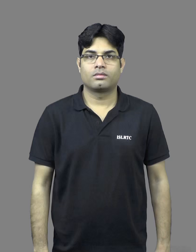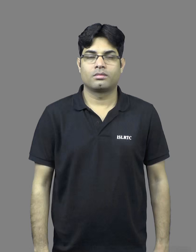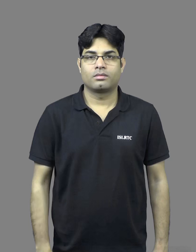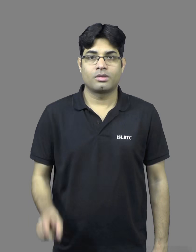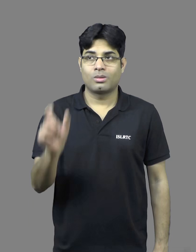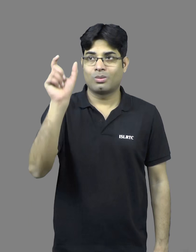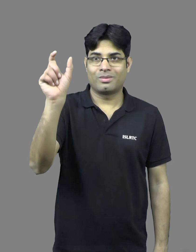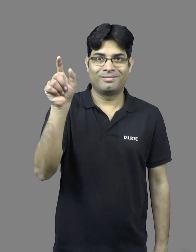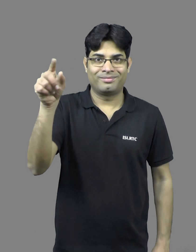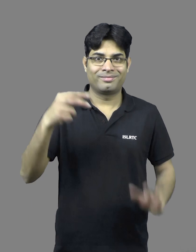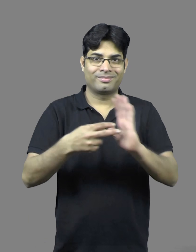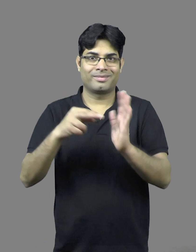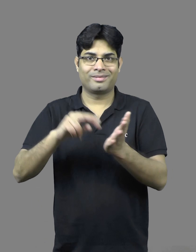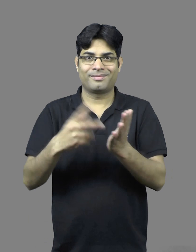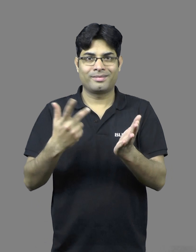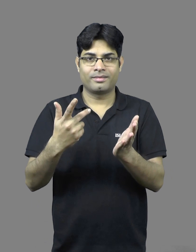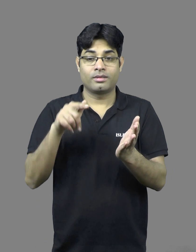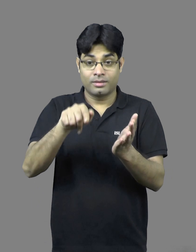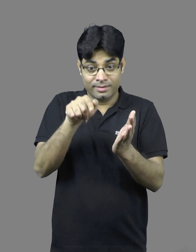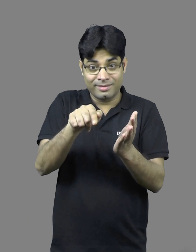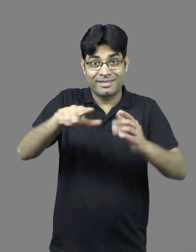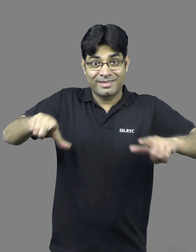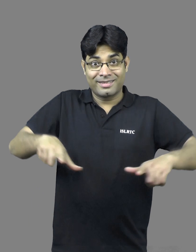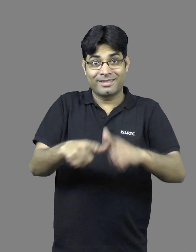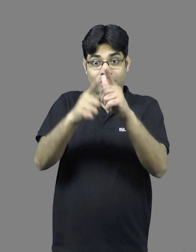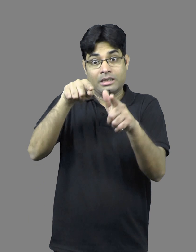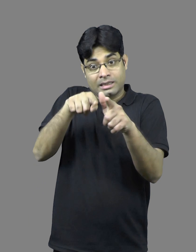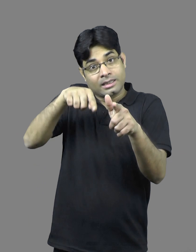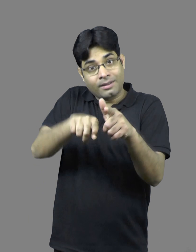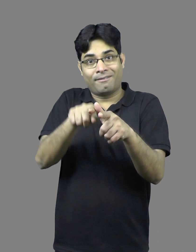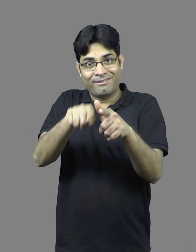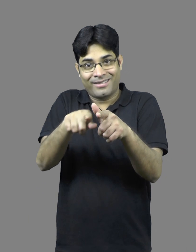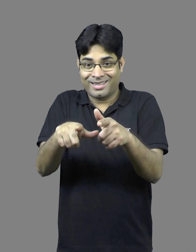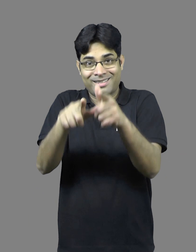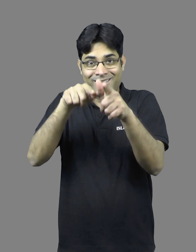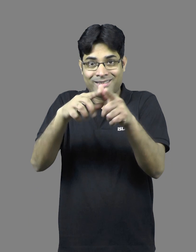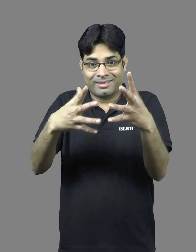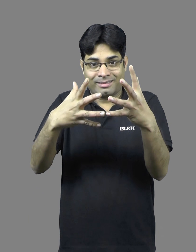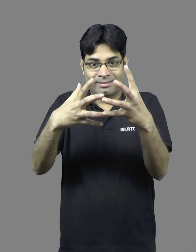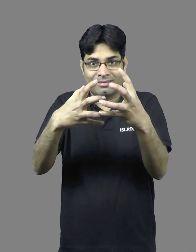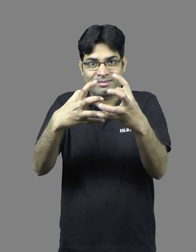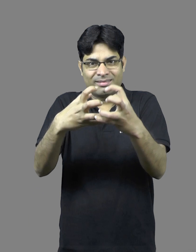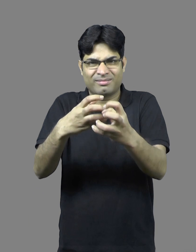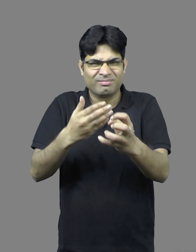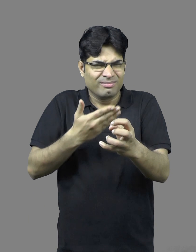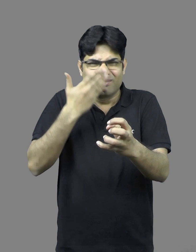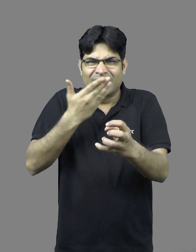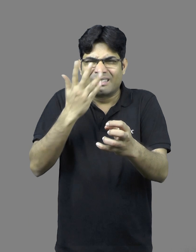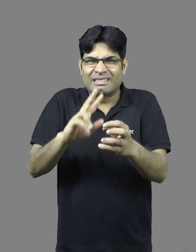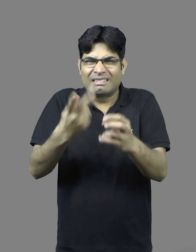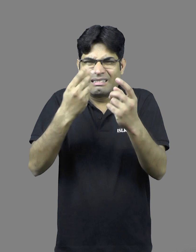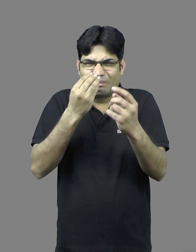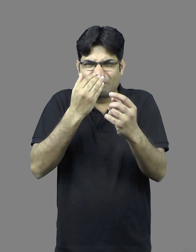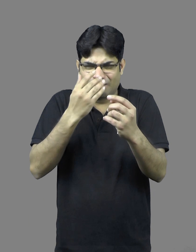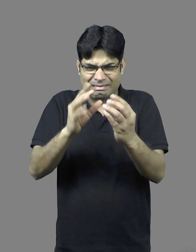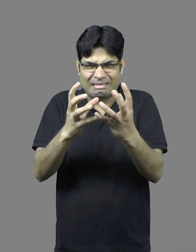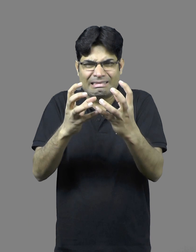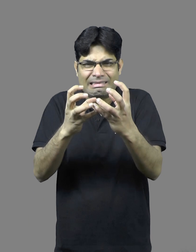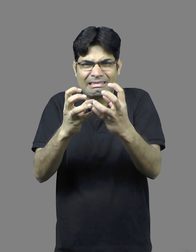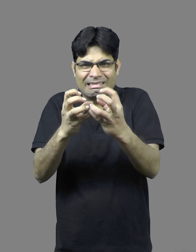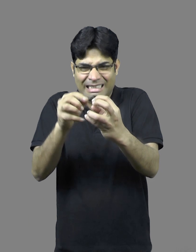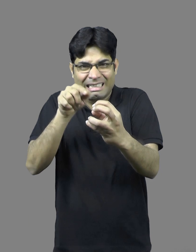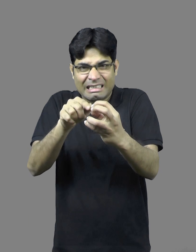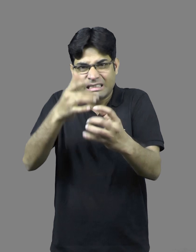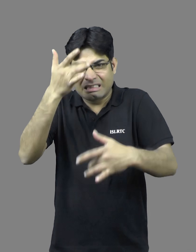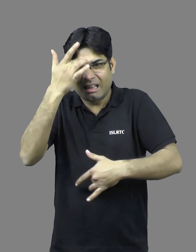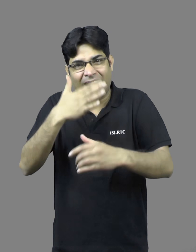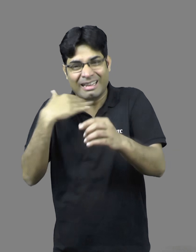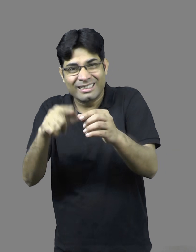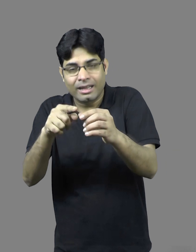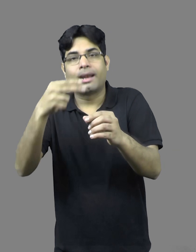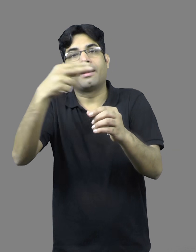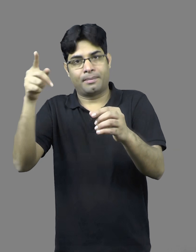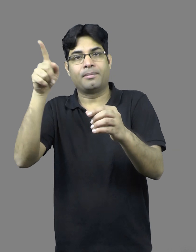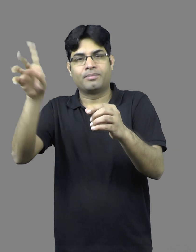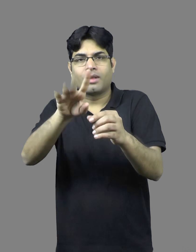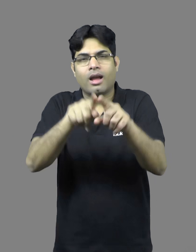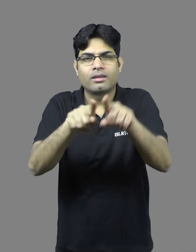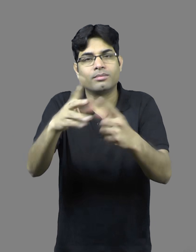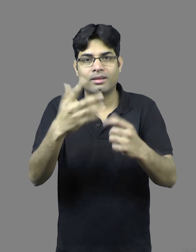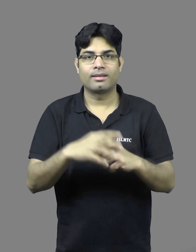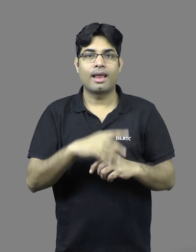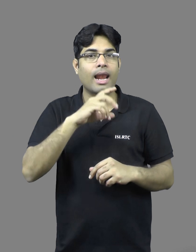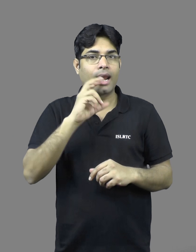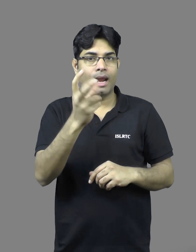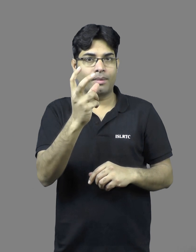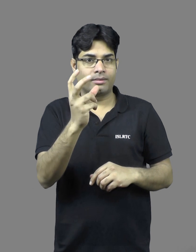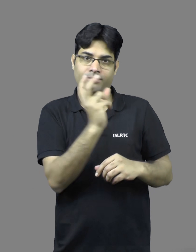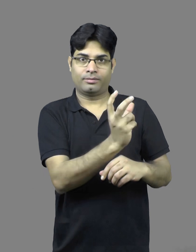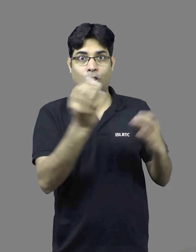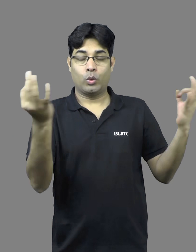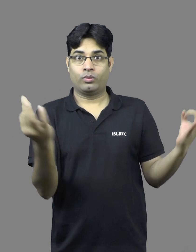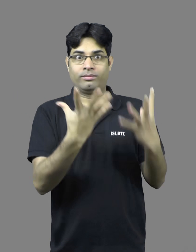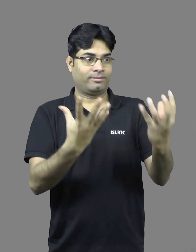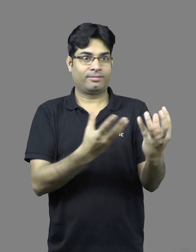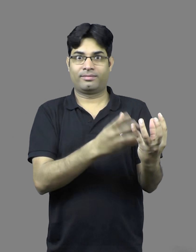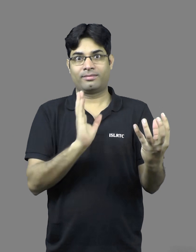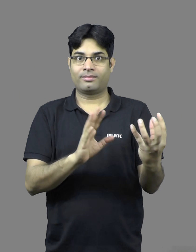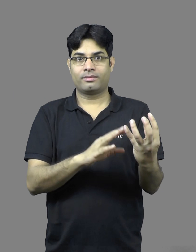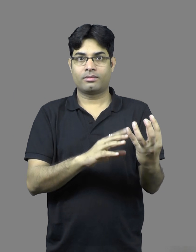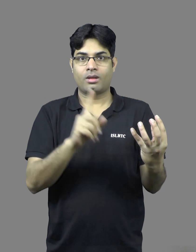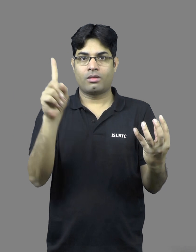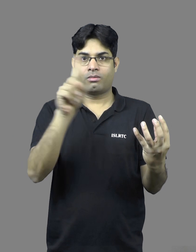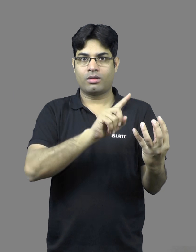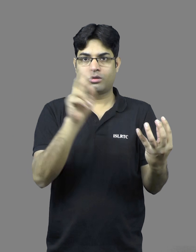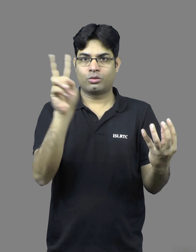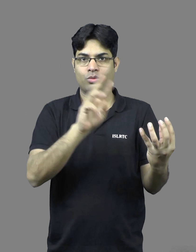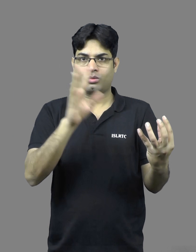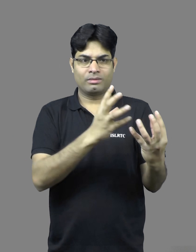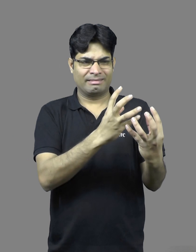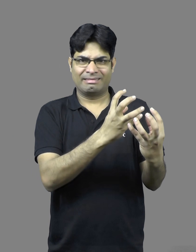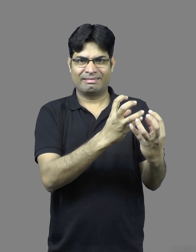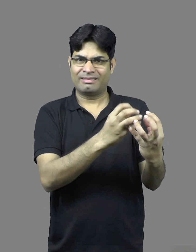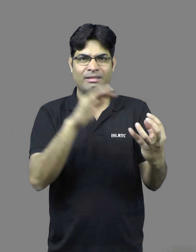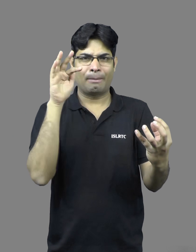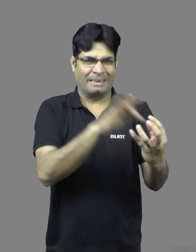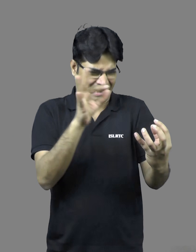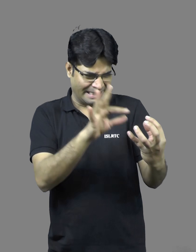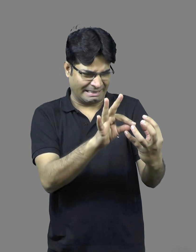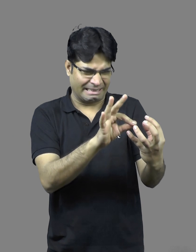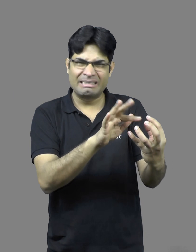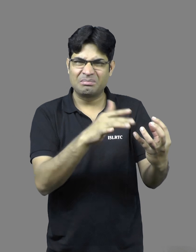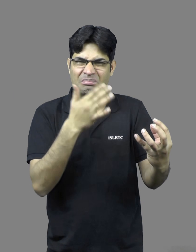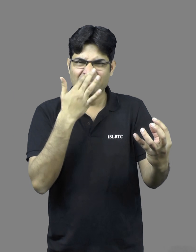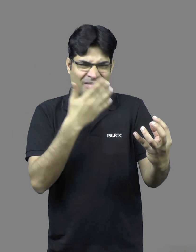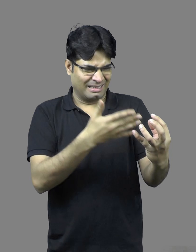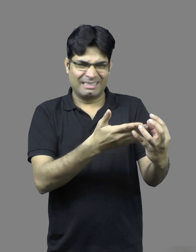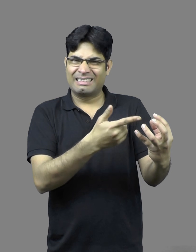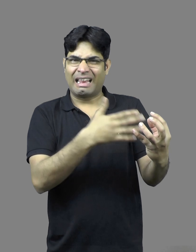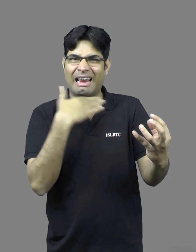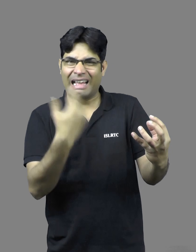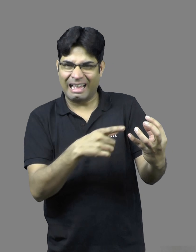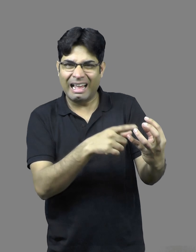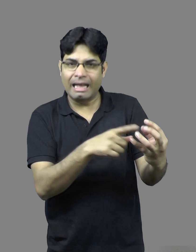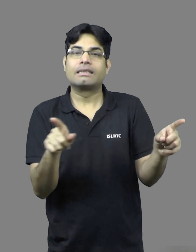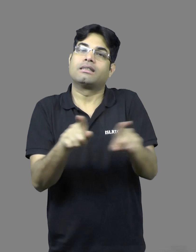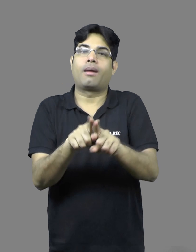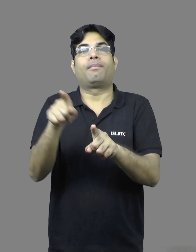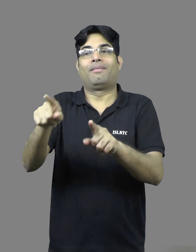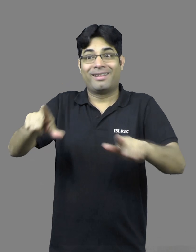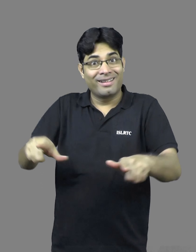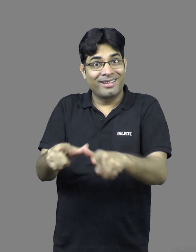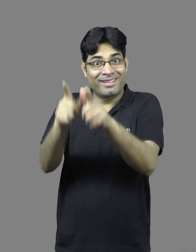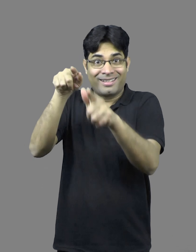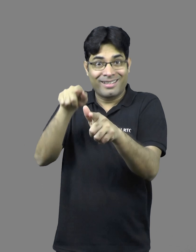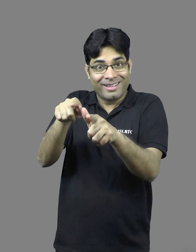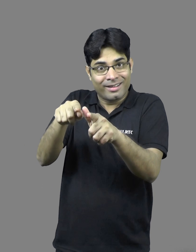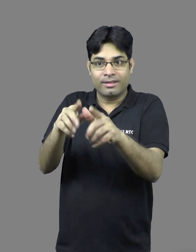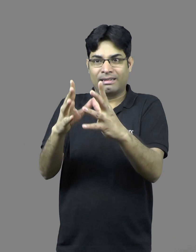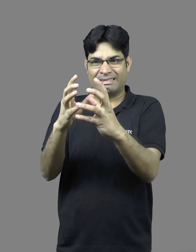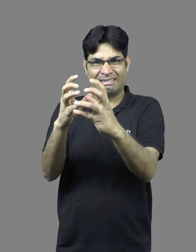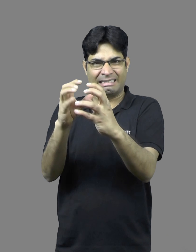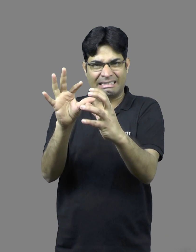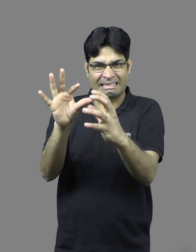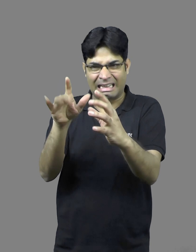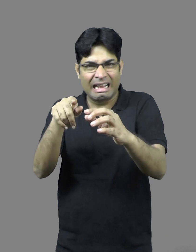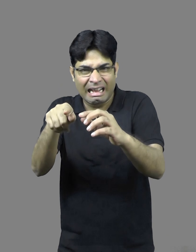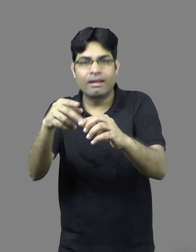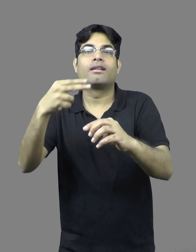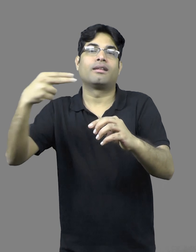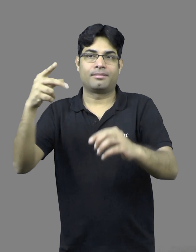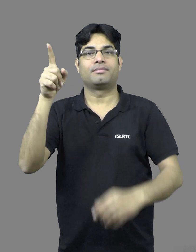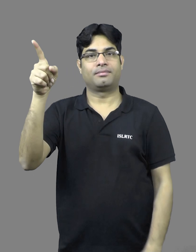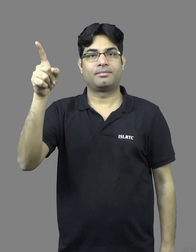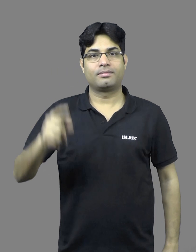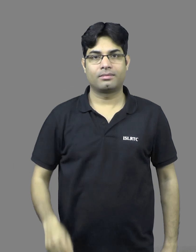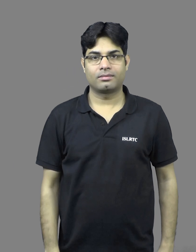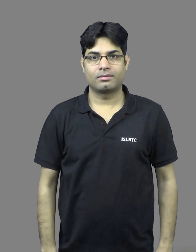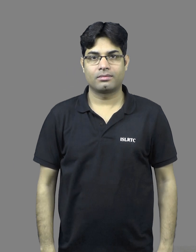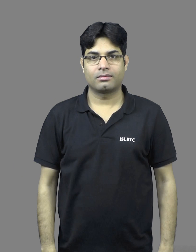Rot